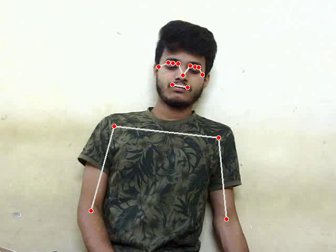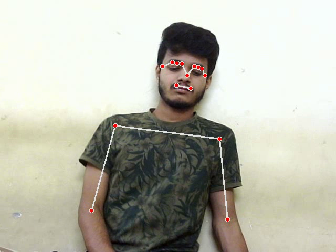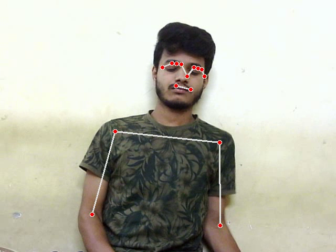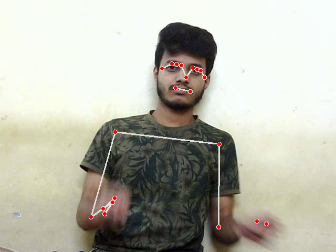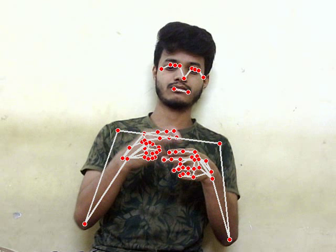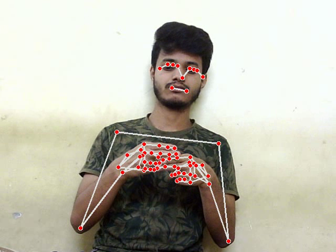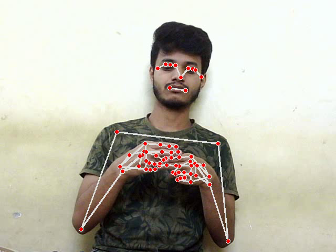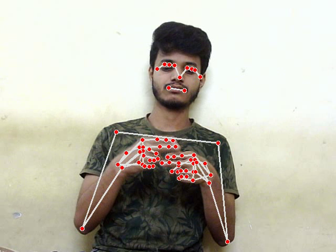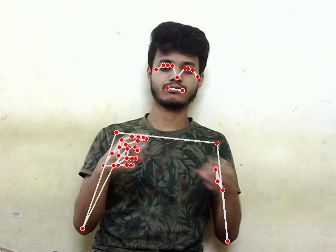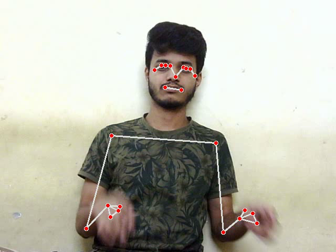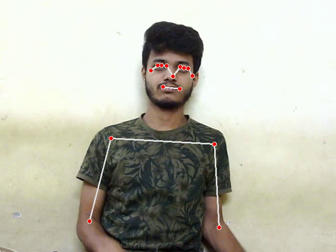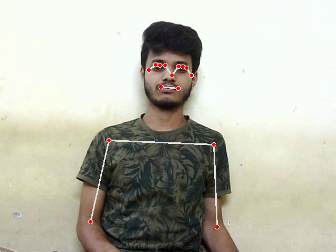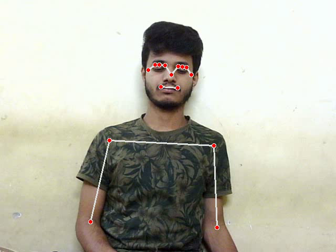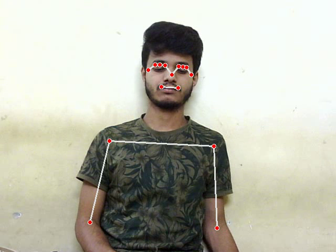name